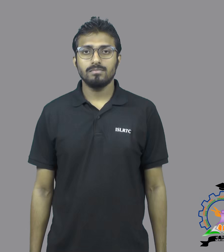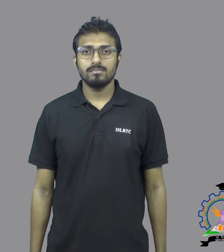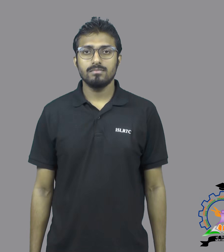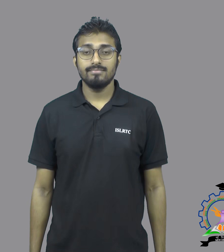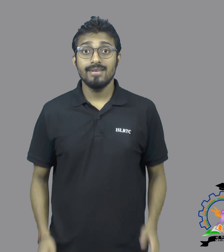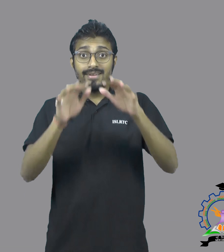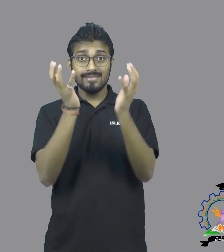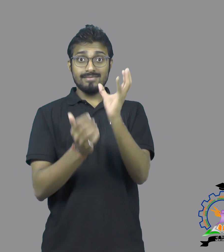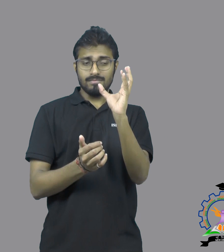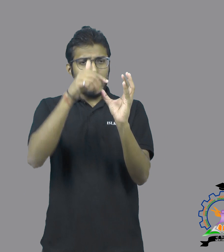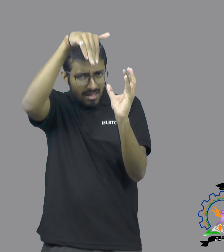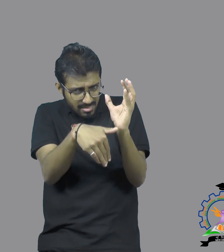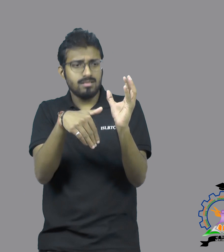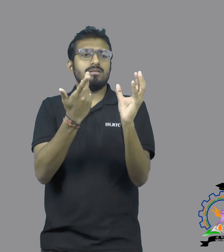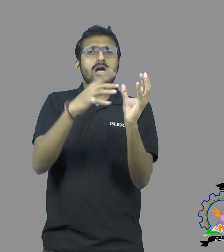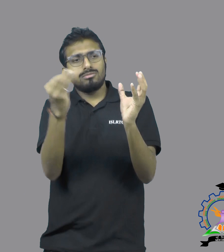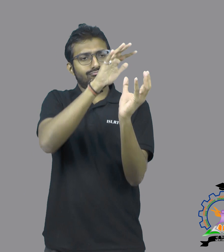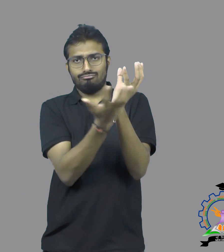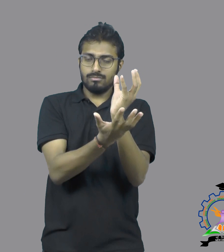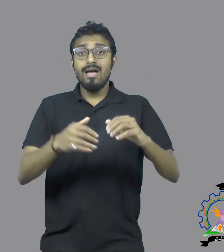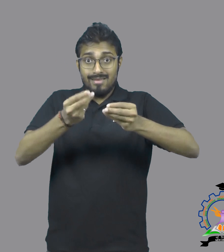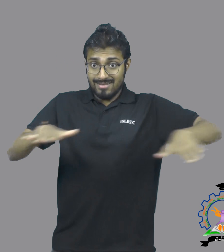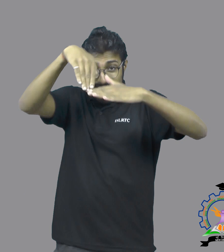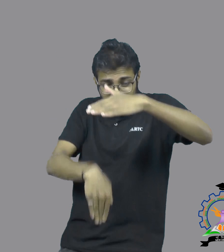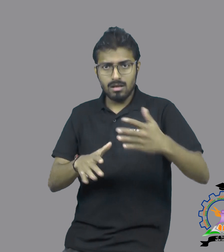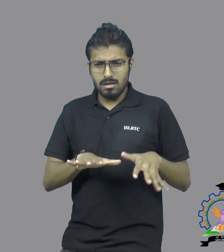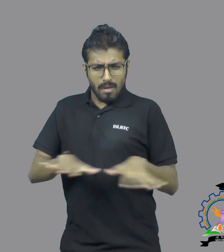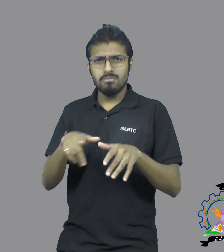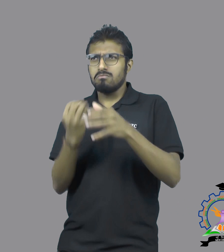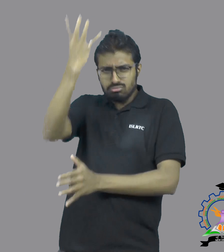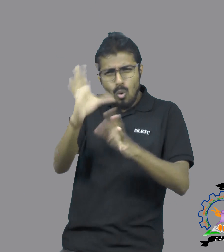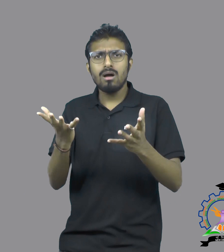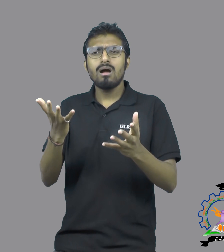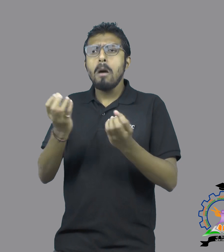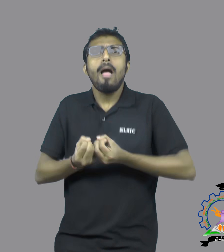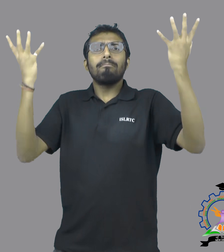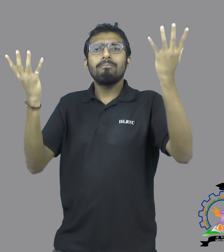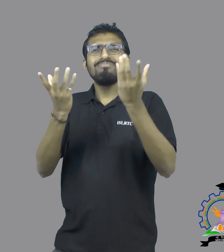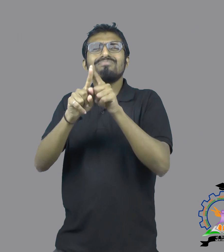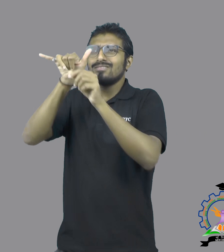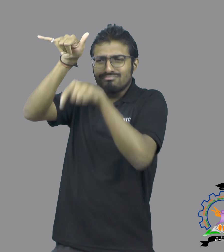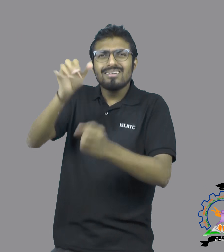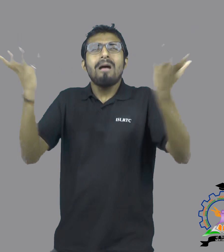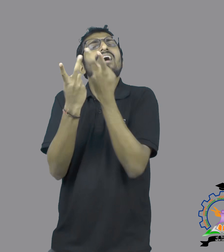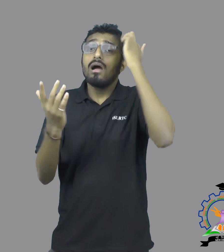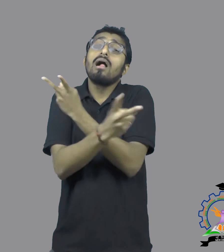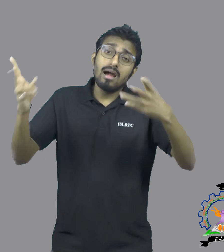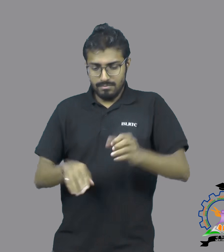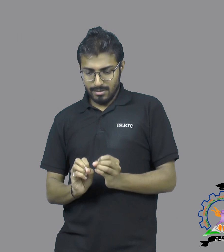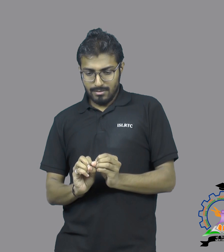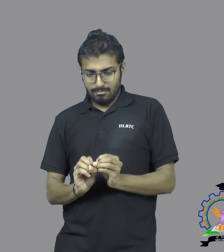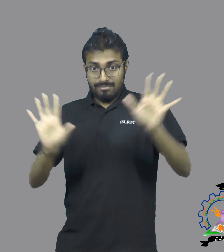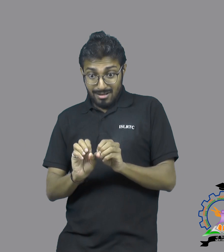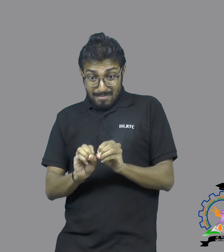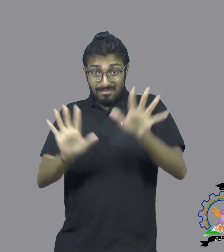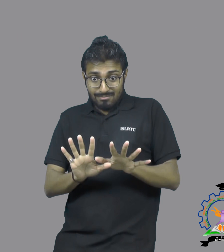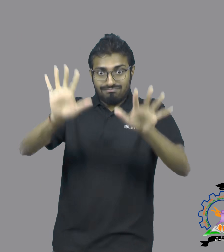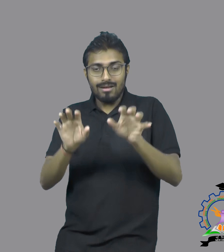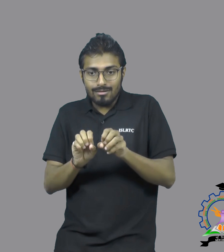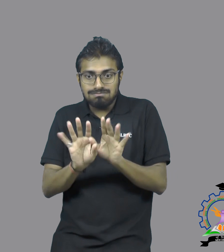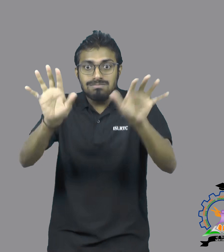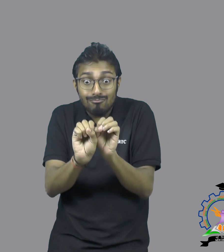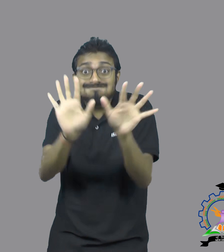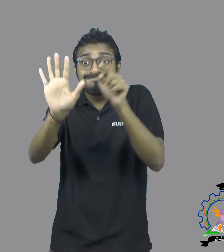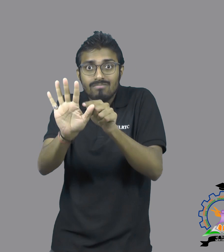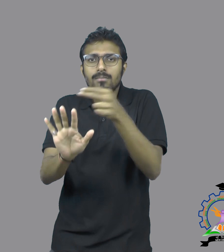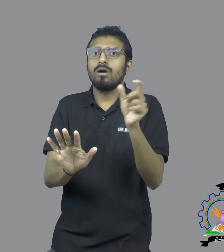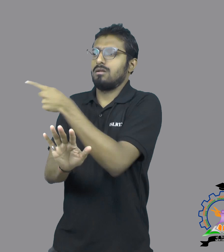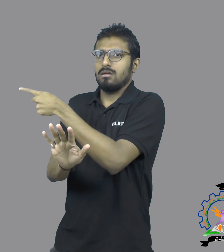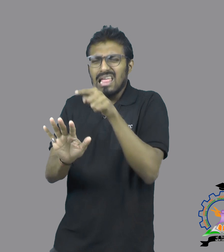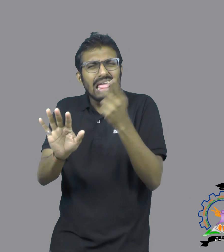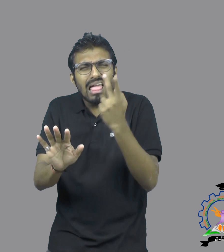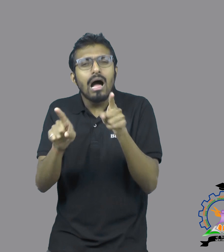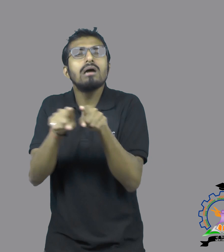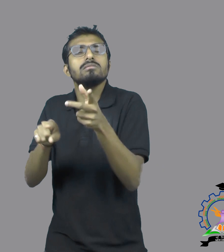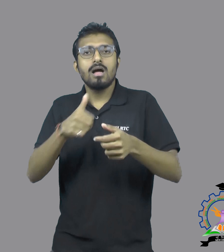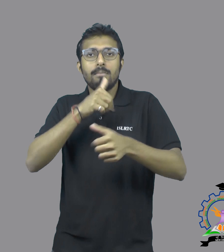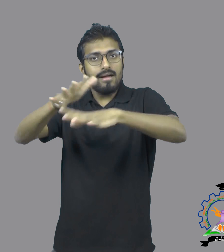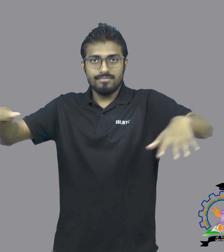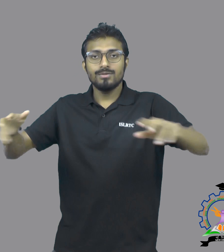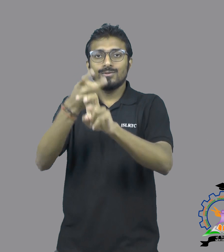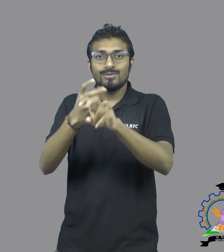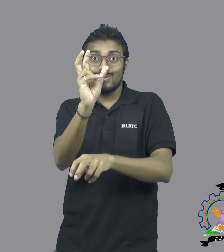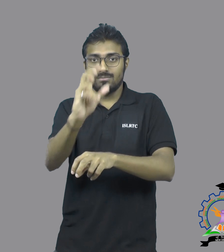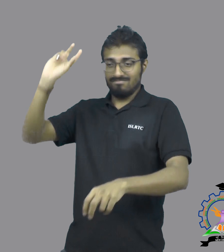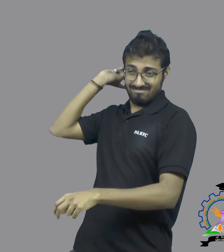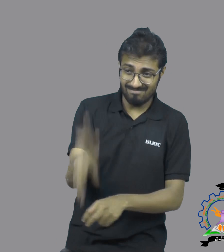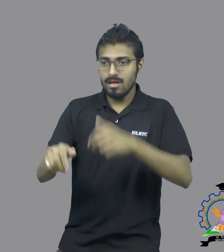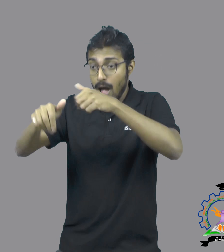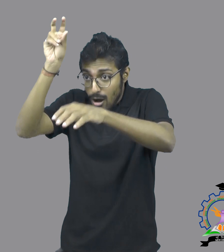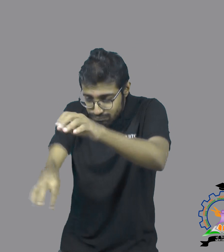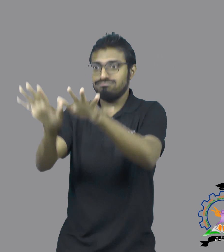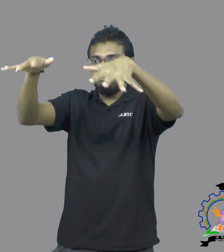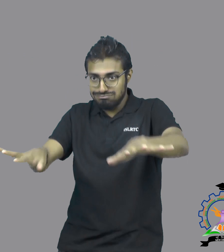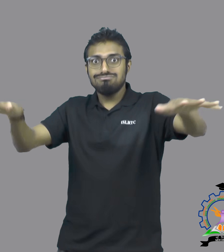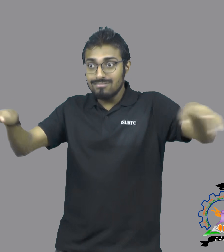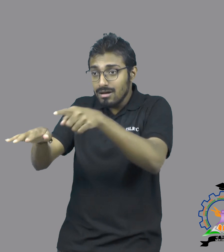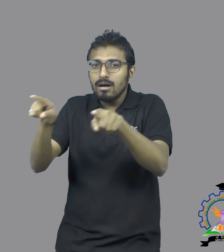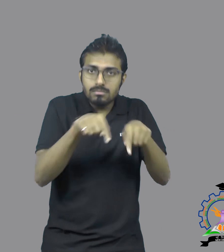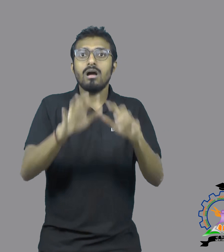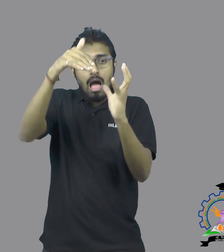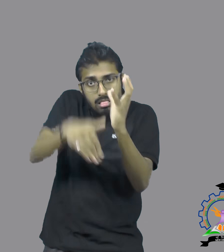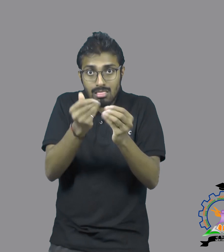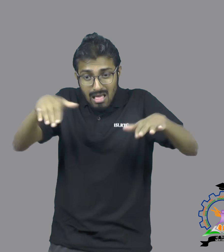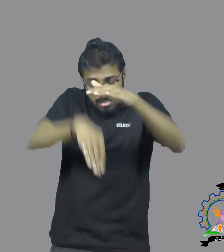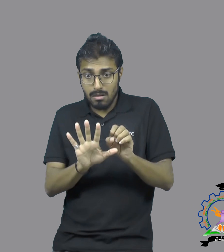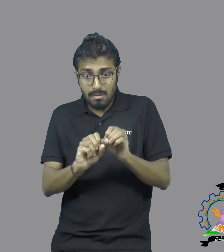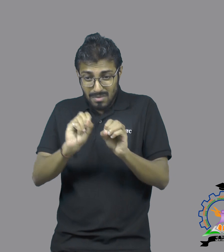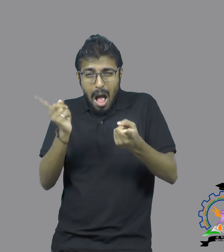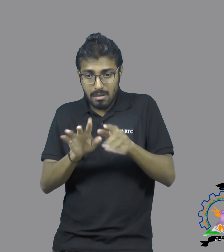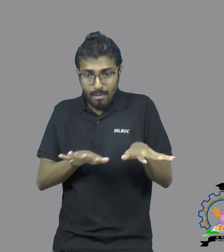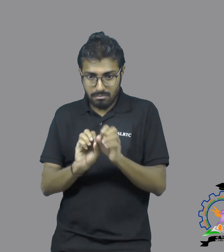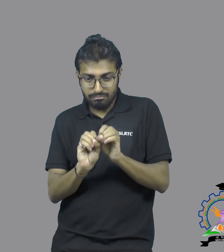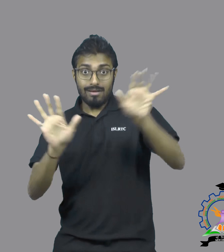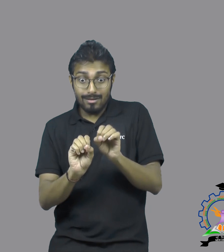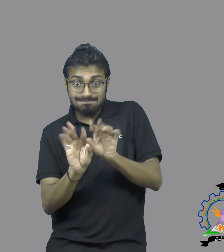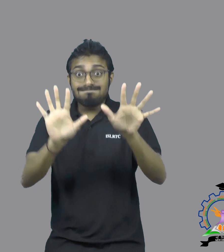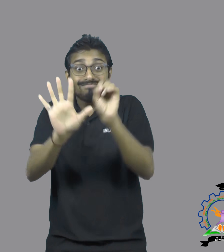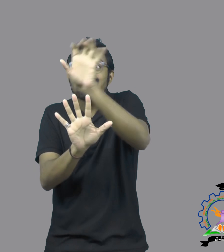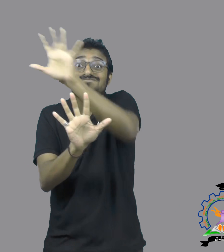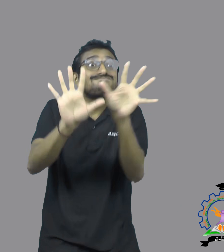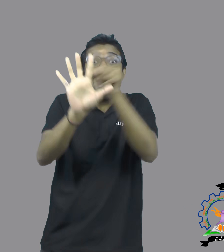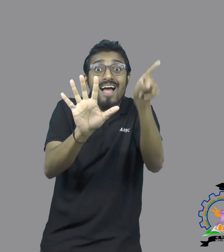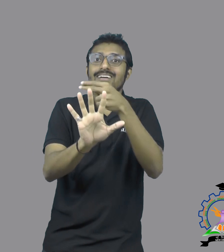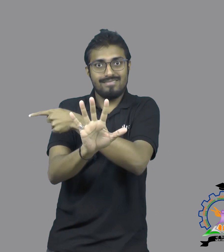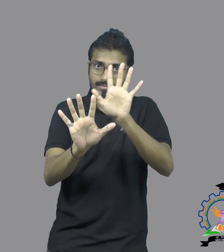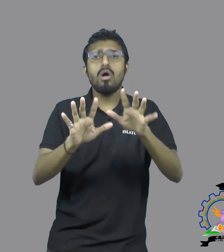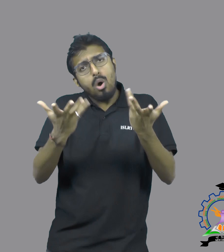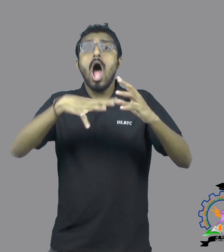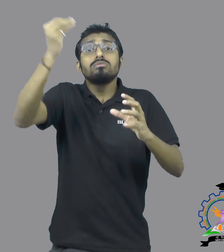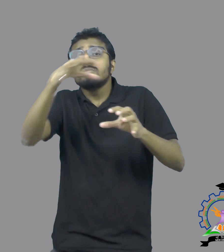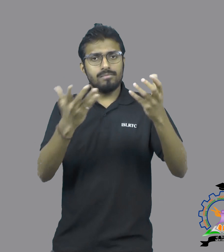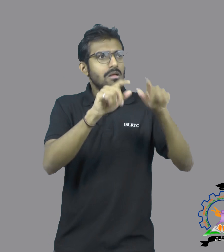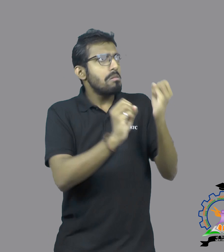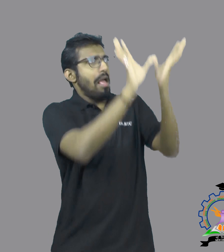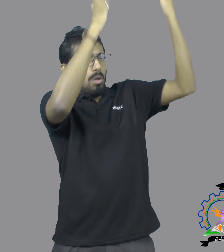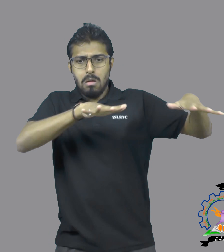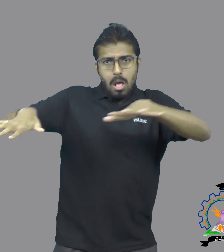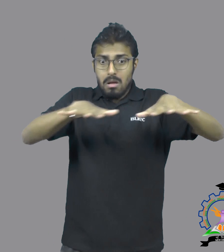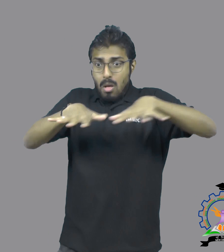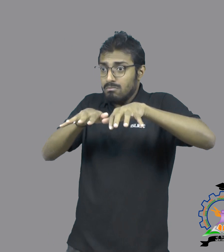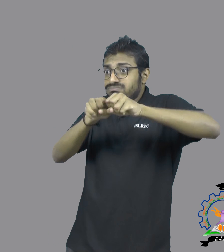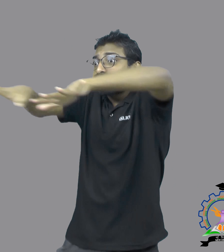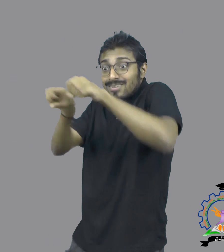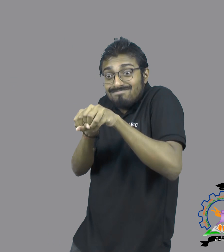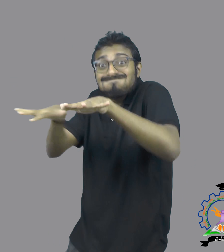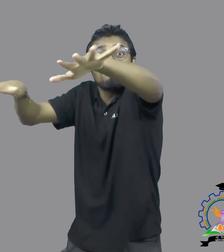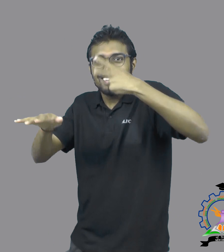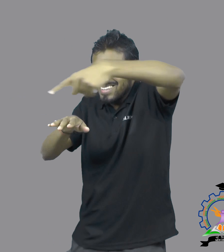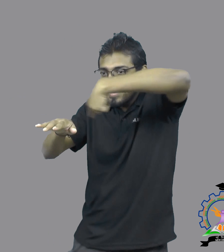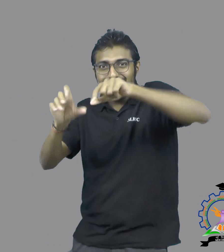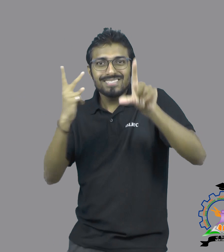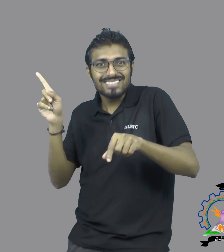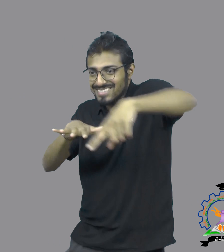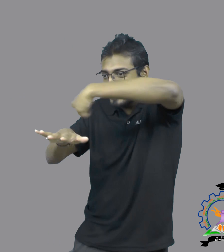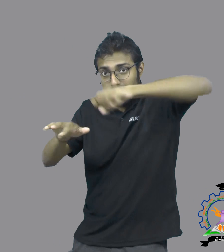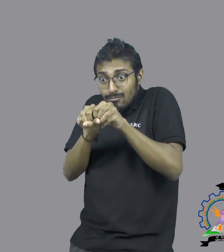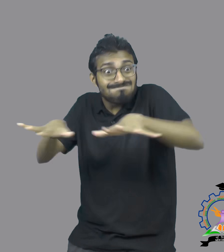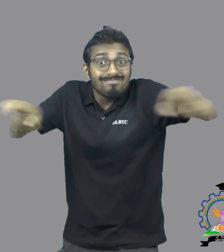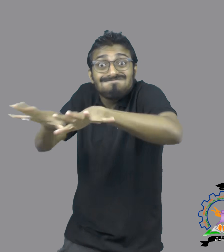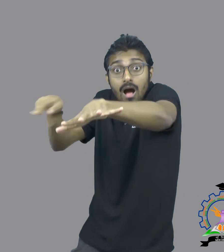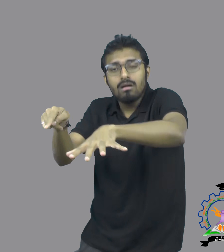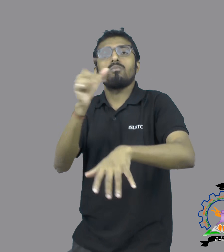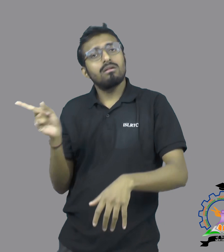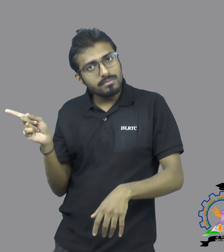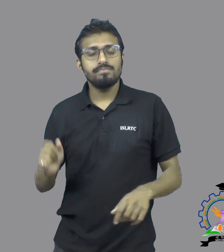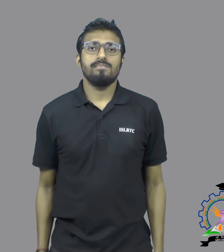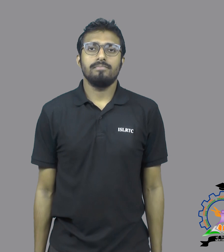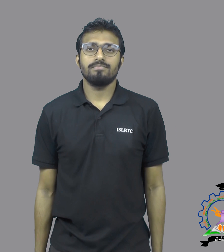Seismic Waves